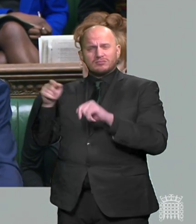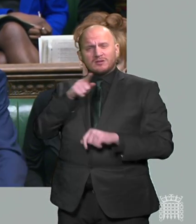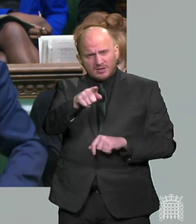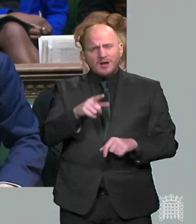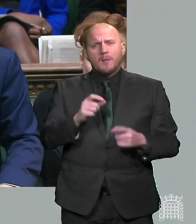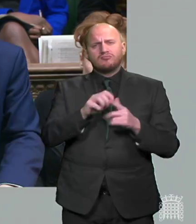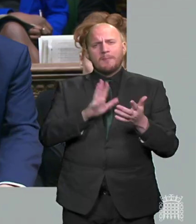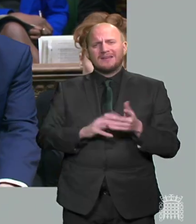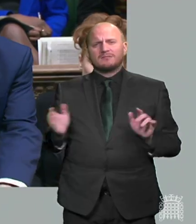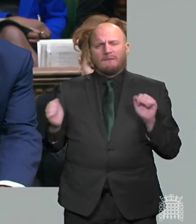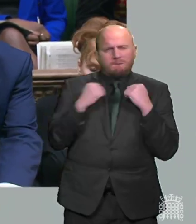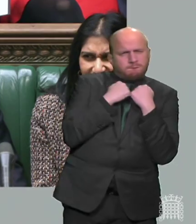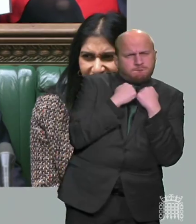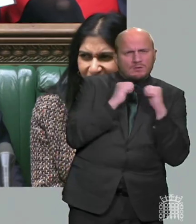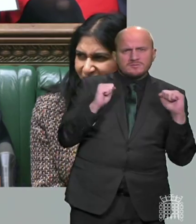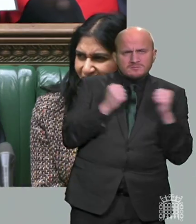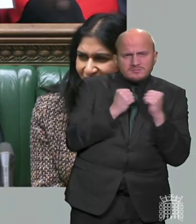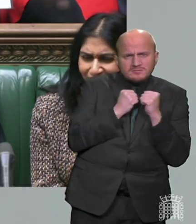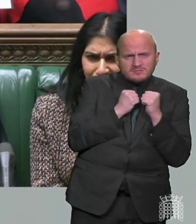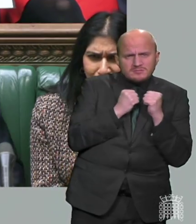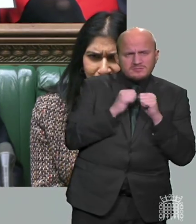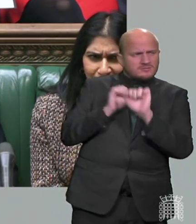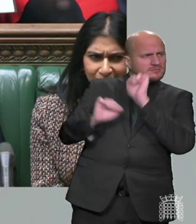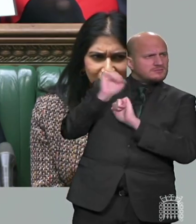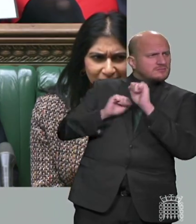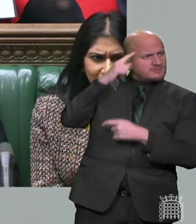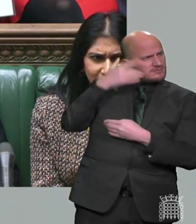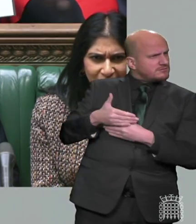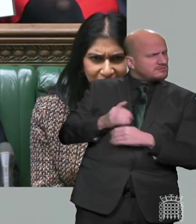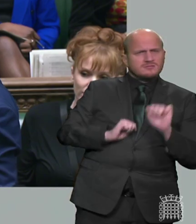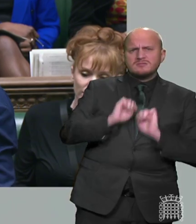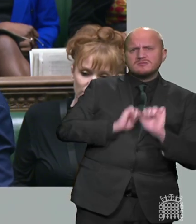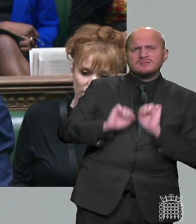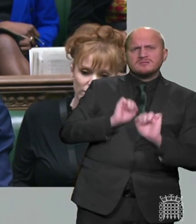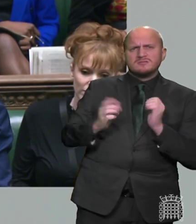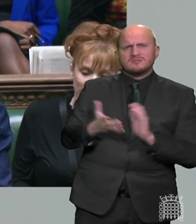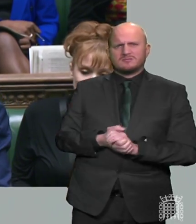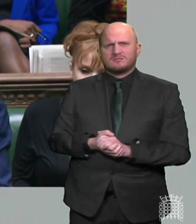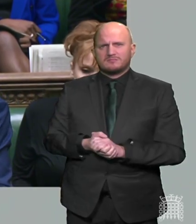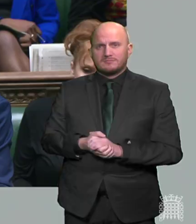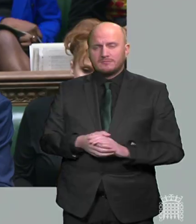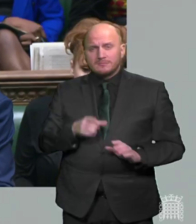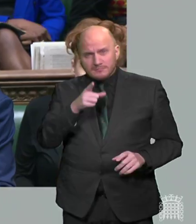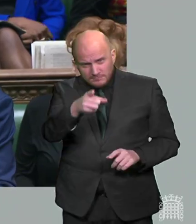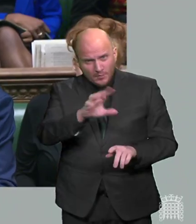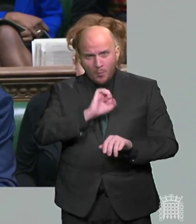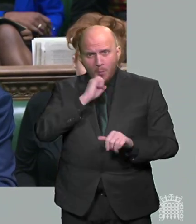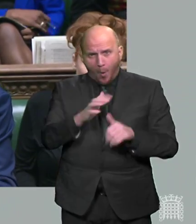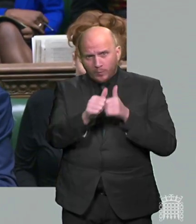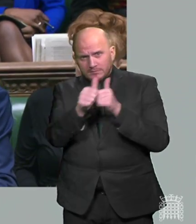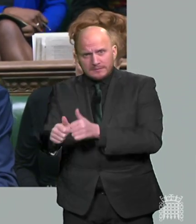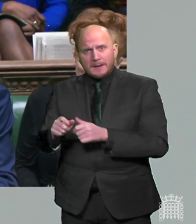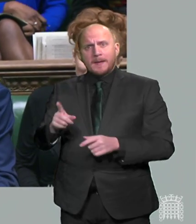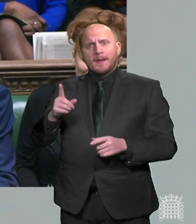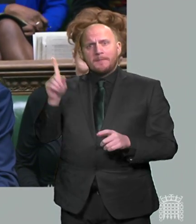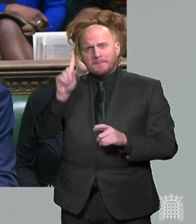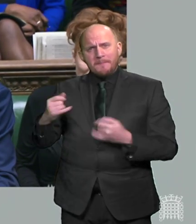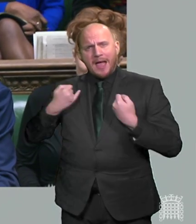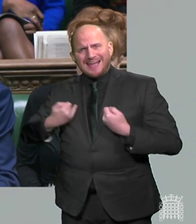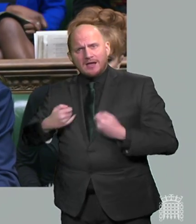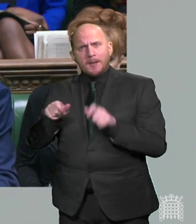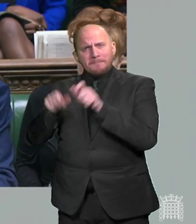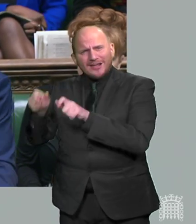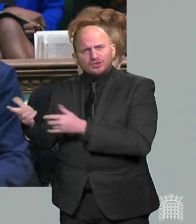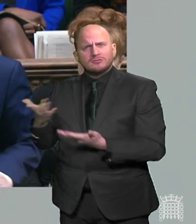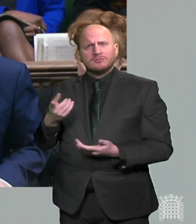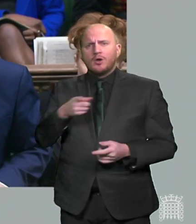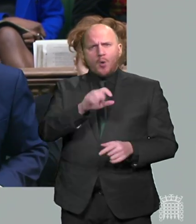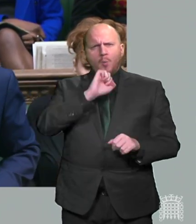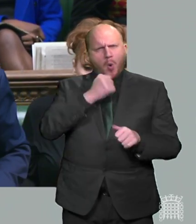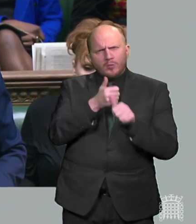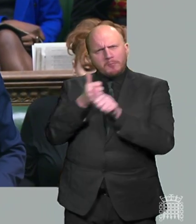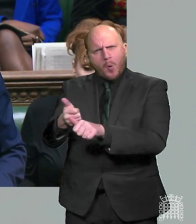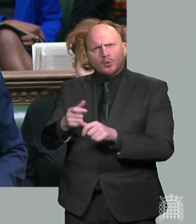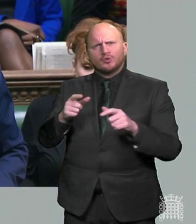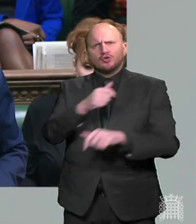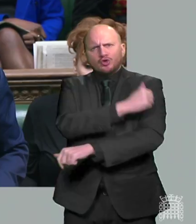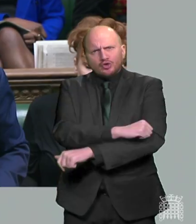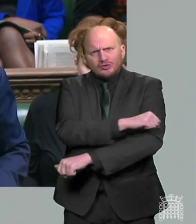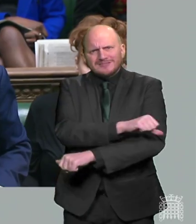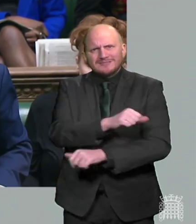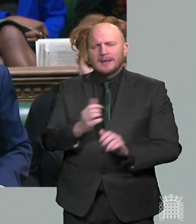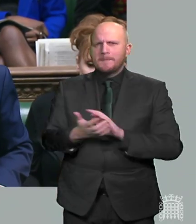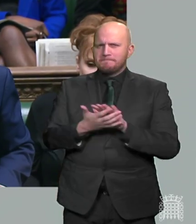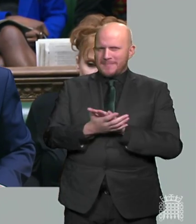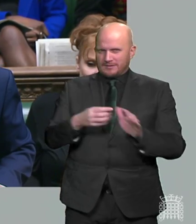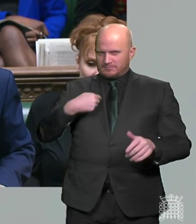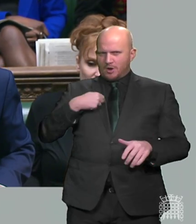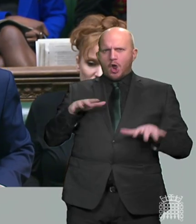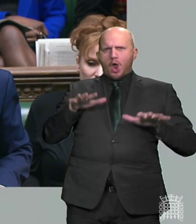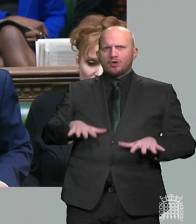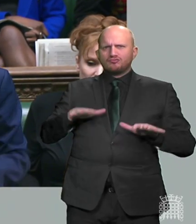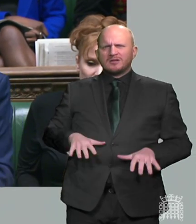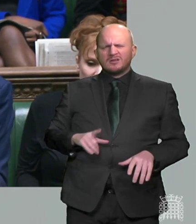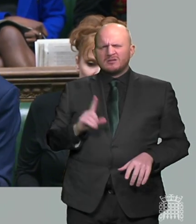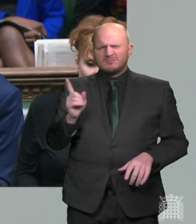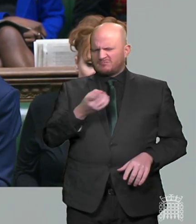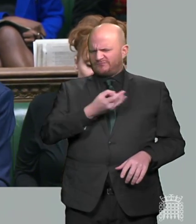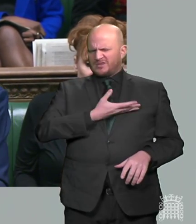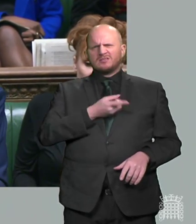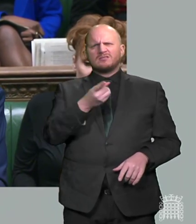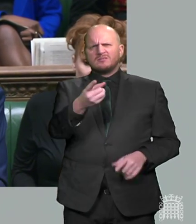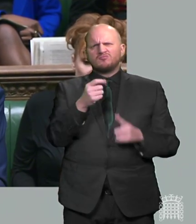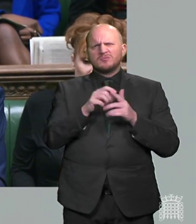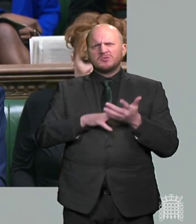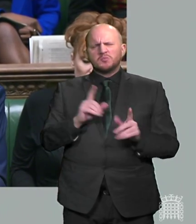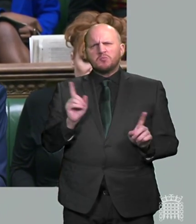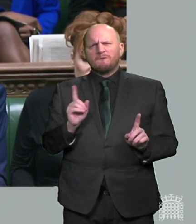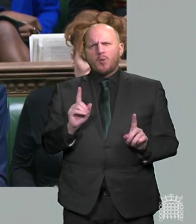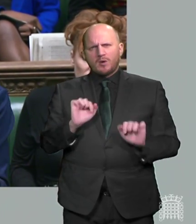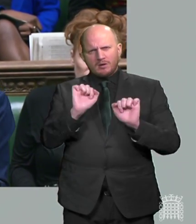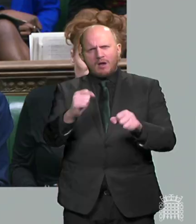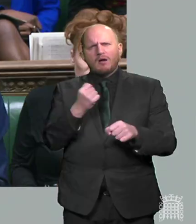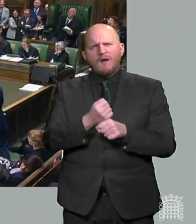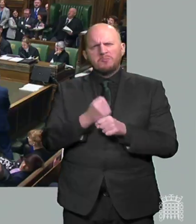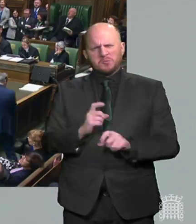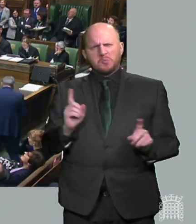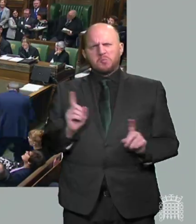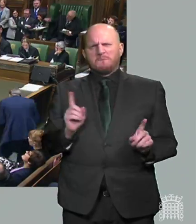If he cannot act on behalf of patients or nurses, or everyone who wants these strikes called off, then surely the whole country is entitled to ask: what is the point of him and what is the point of the Government he is supposed to be leading?